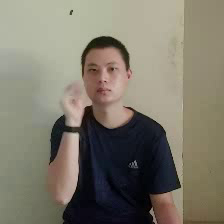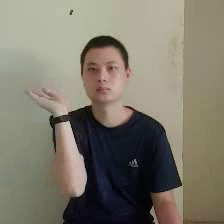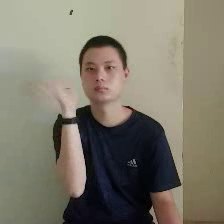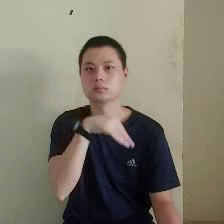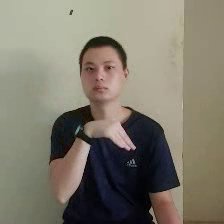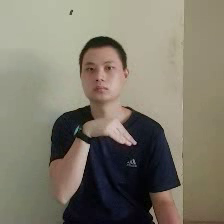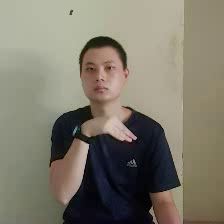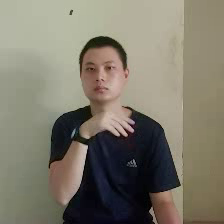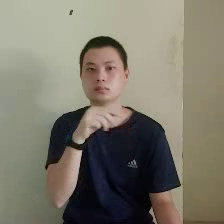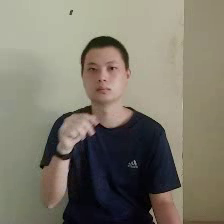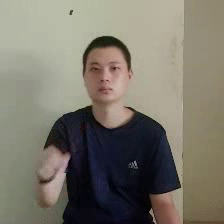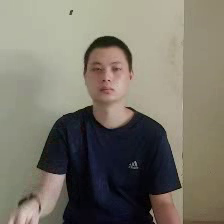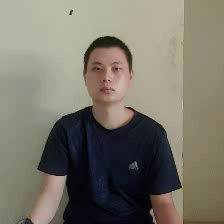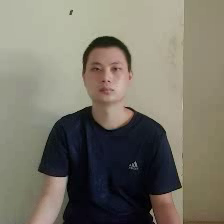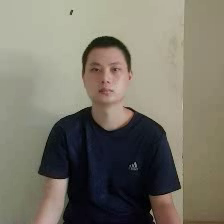Nói xấu